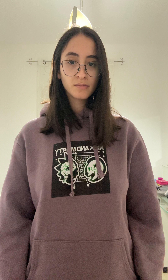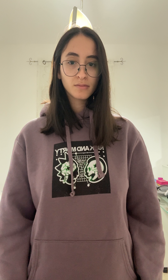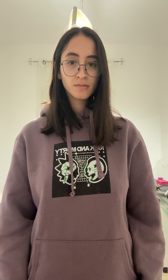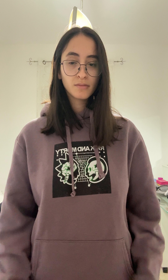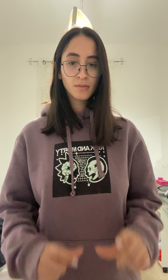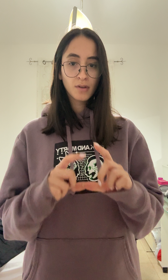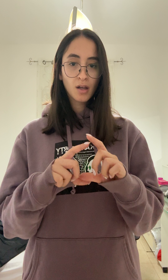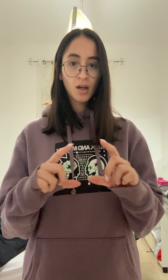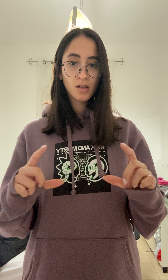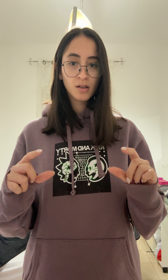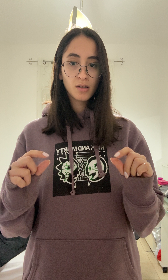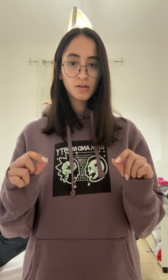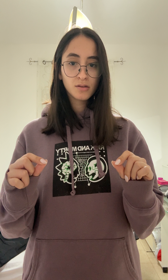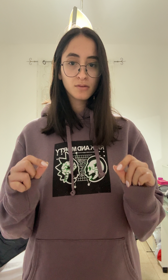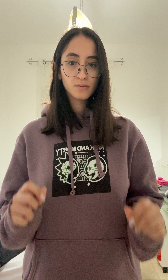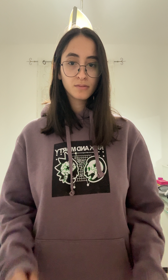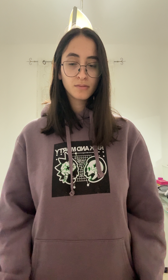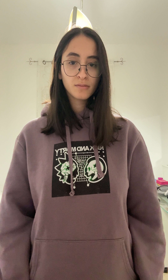כרטיס